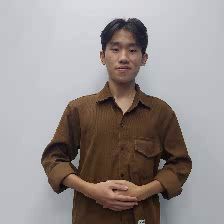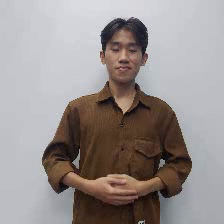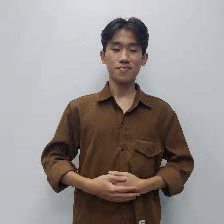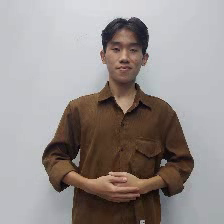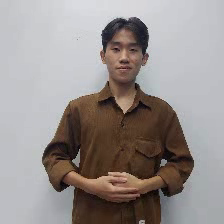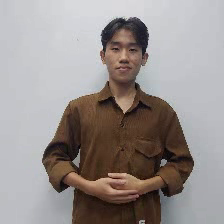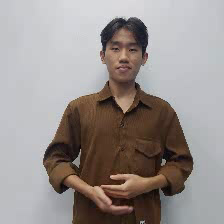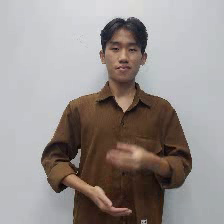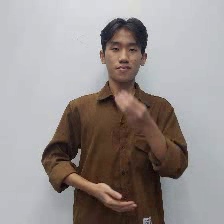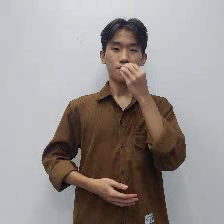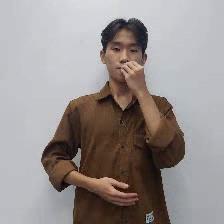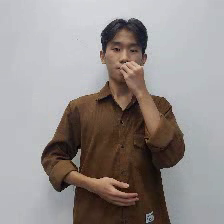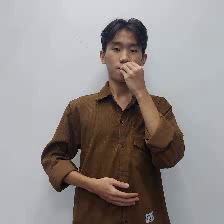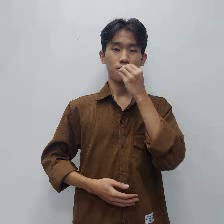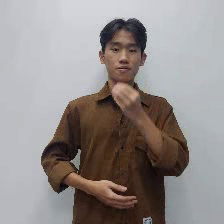Ăn